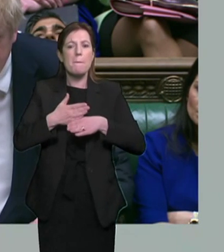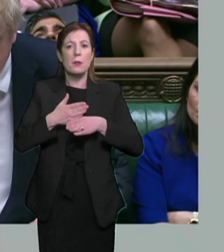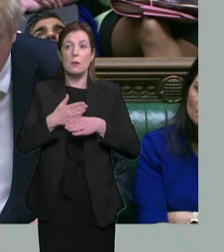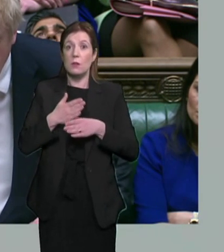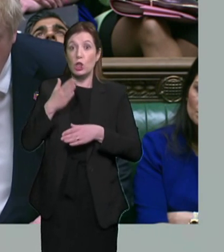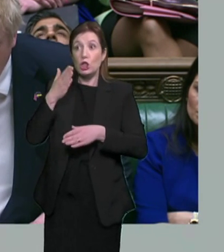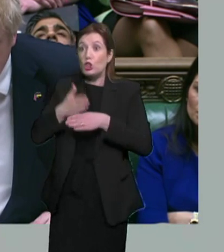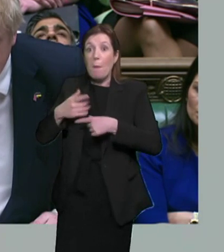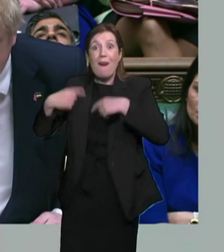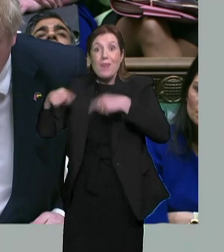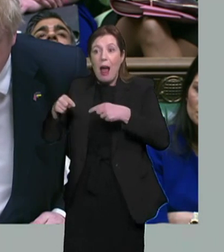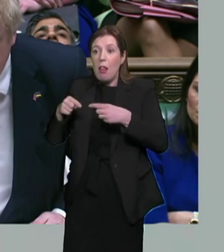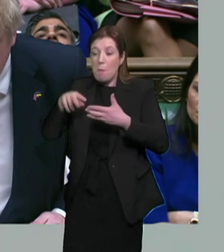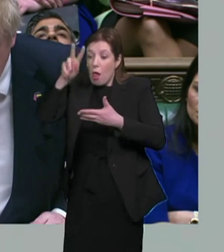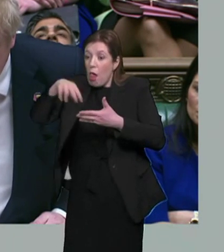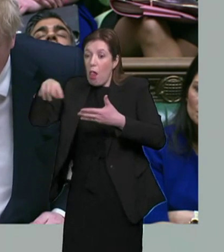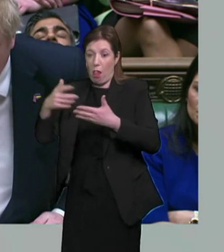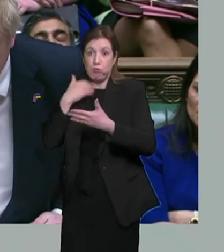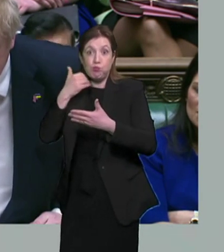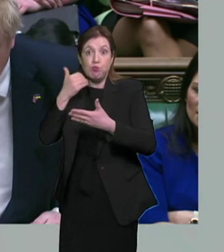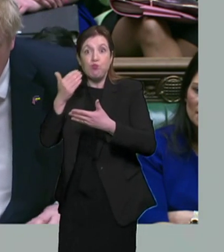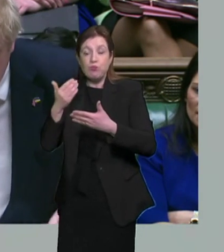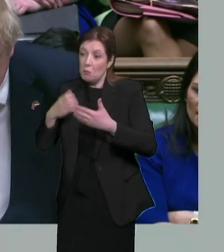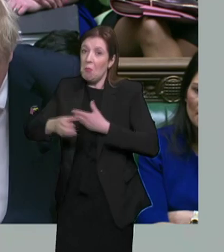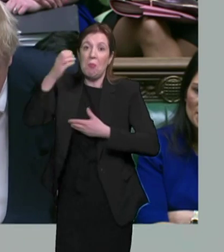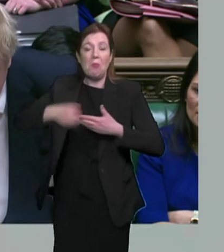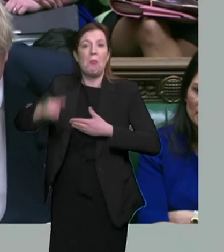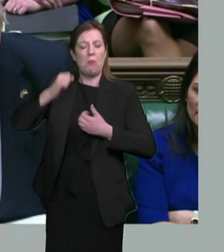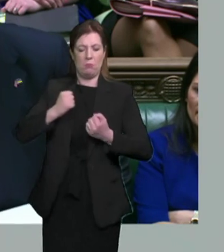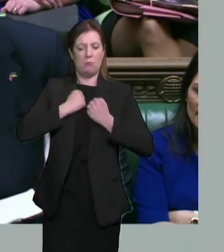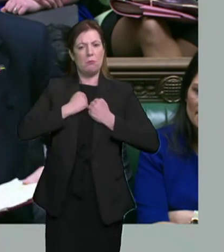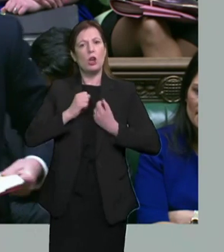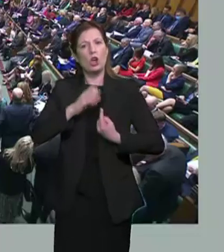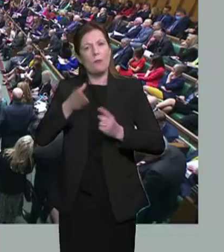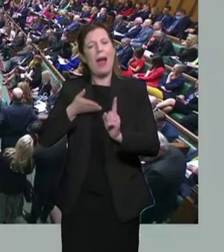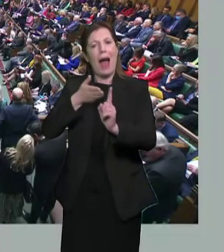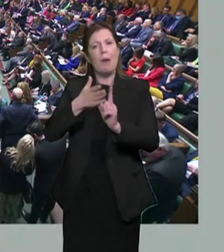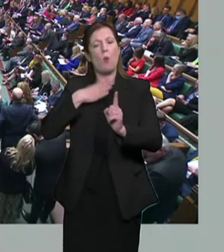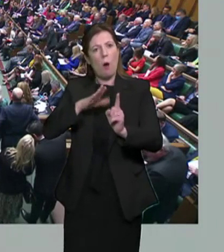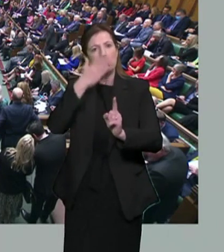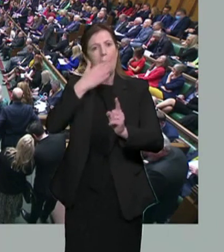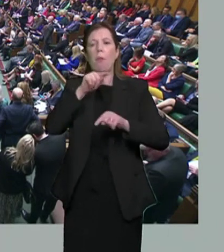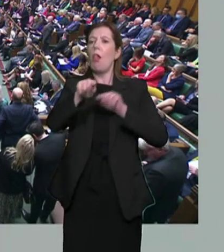We are helping this country into work, which is what Conservatives do.